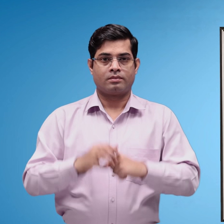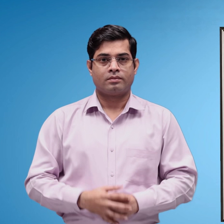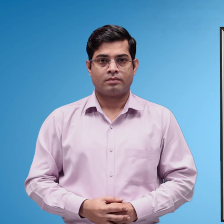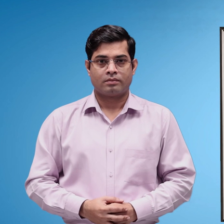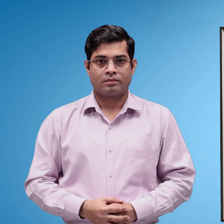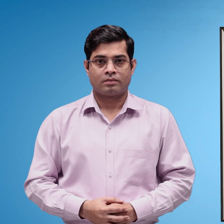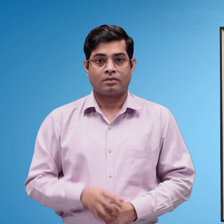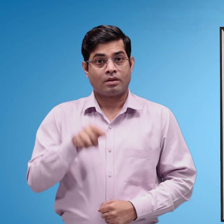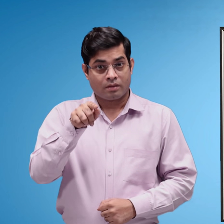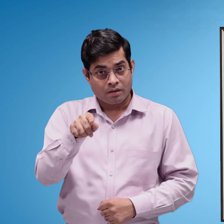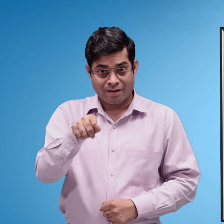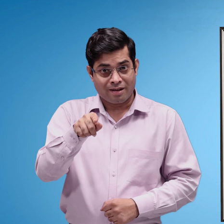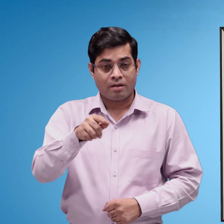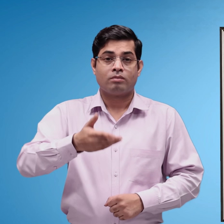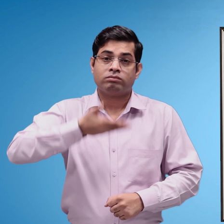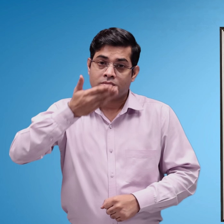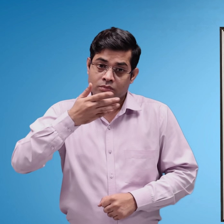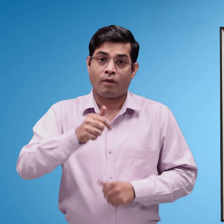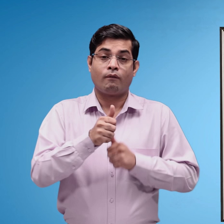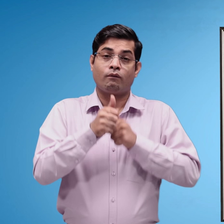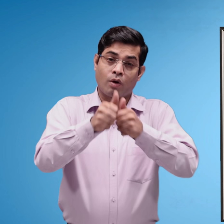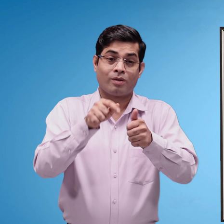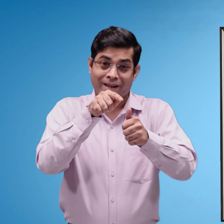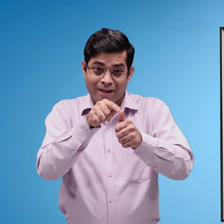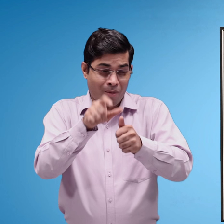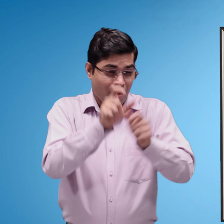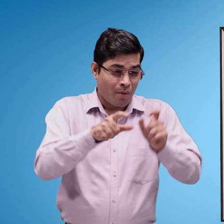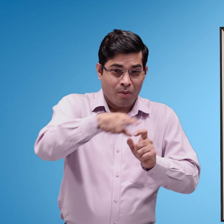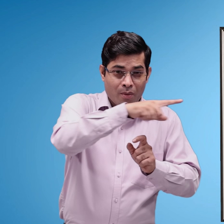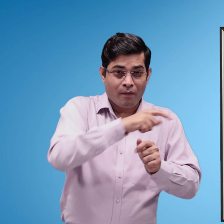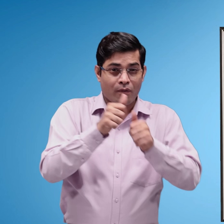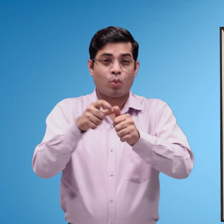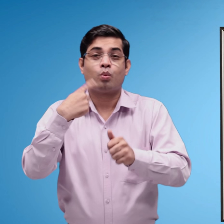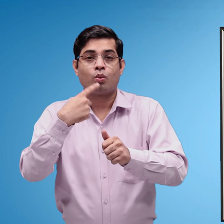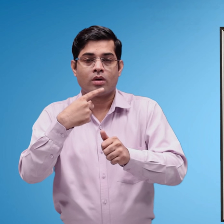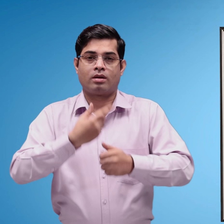and was followed in Jainism religion.